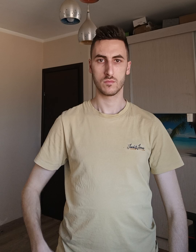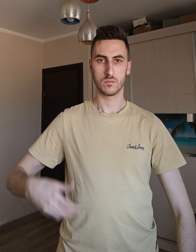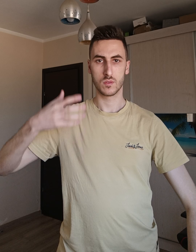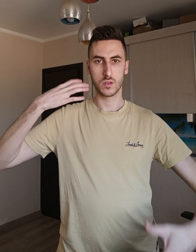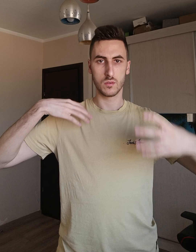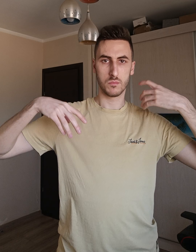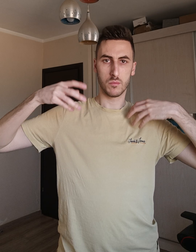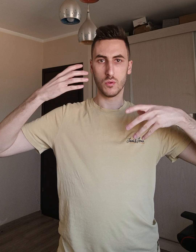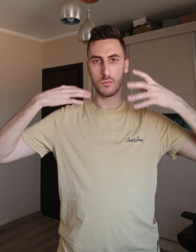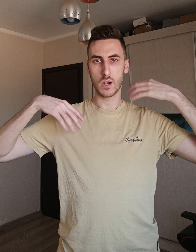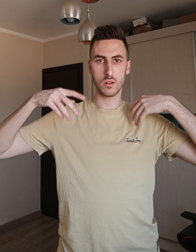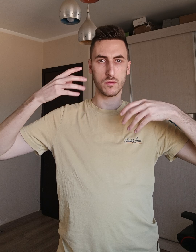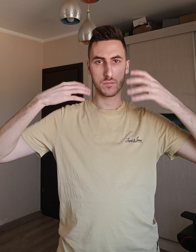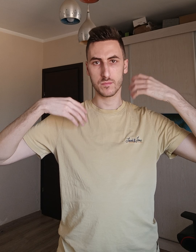מבולבל